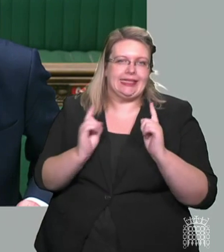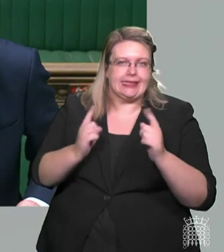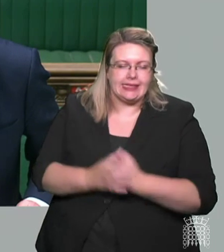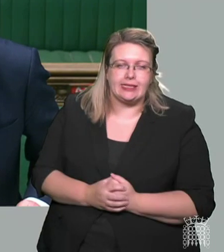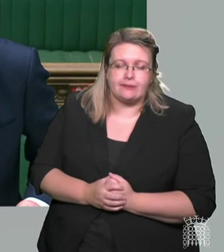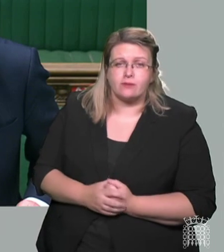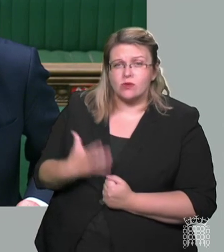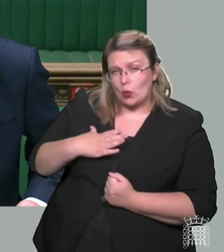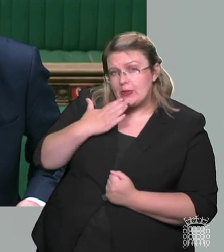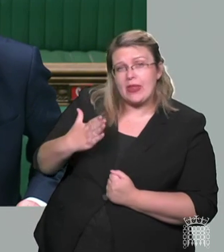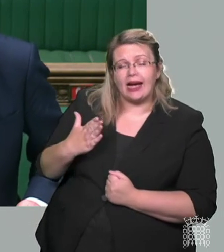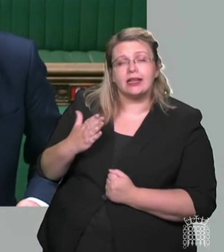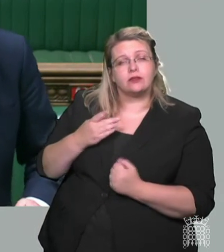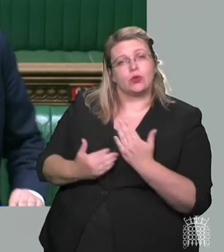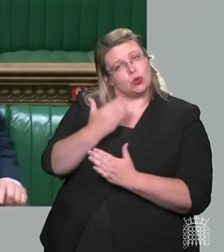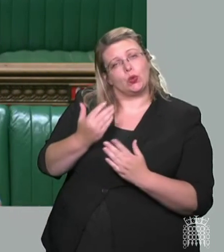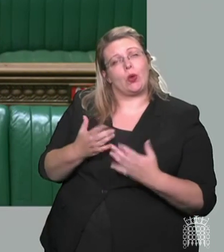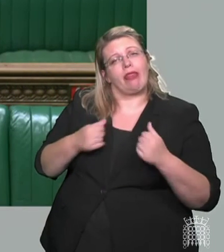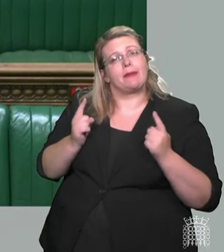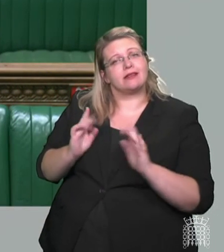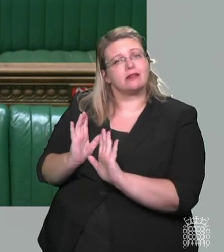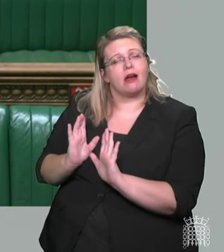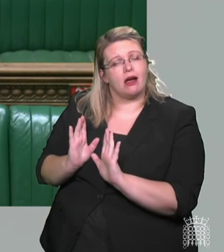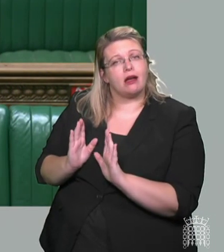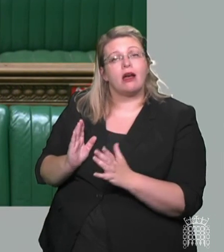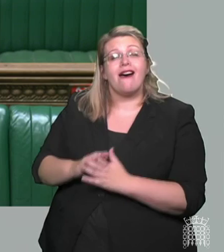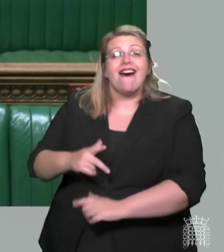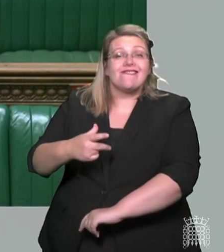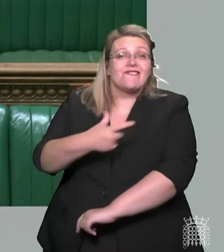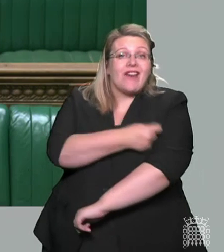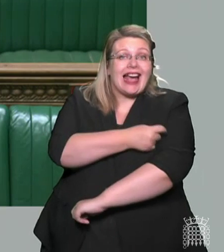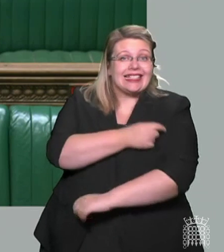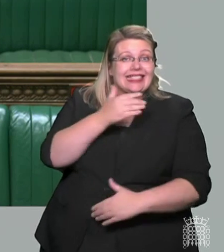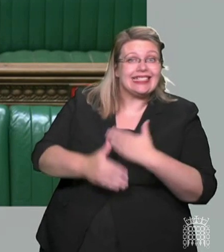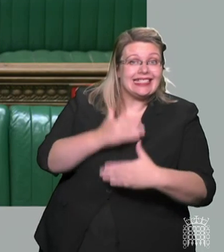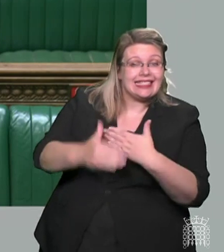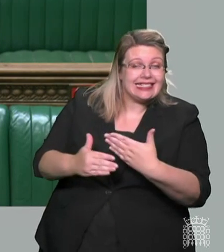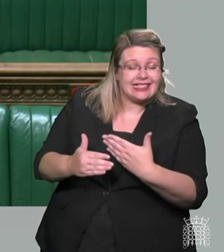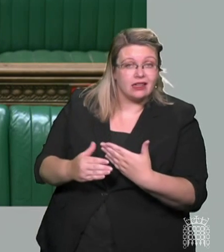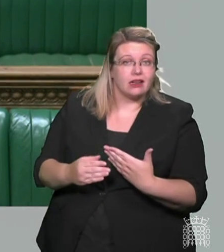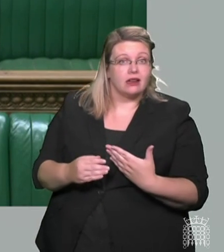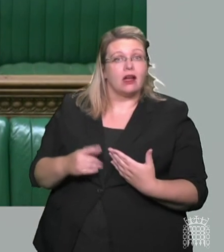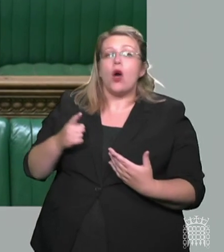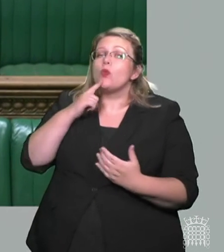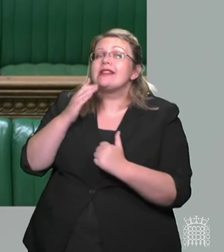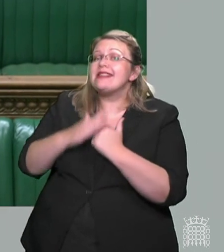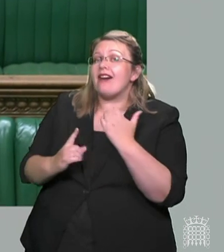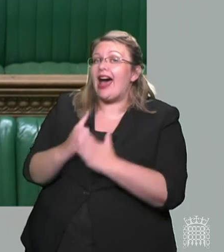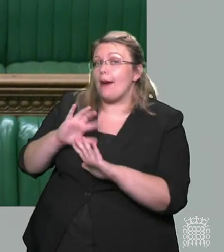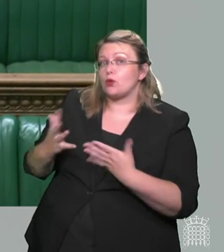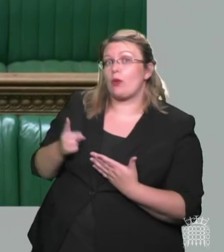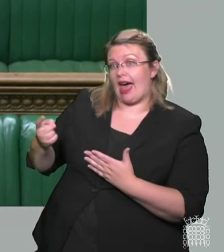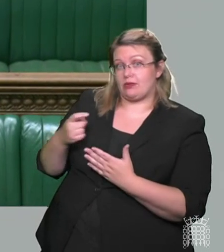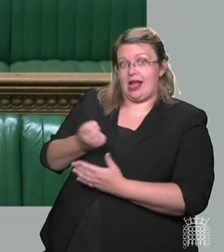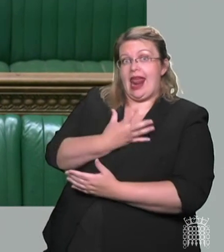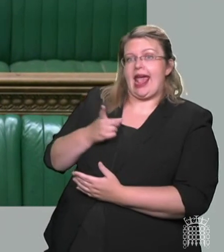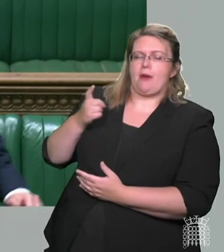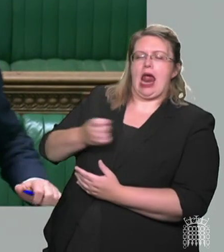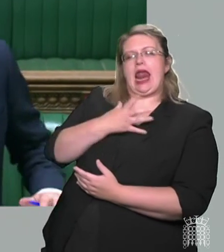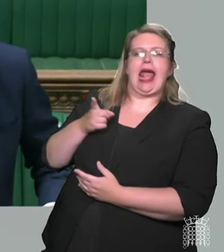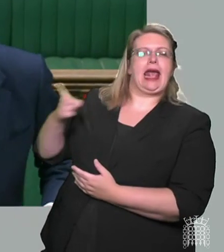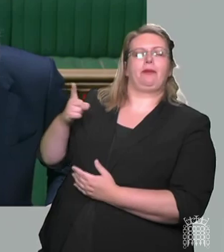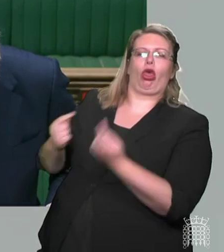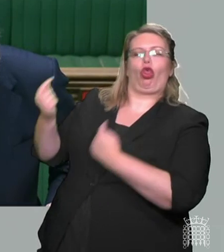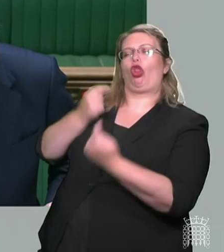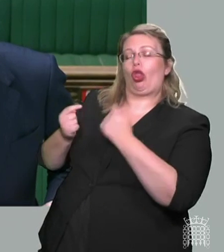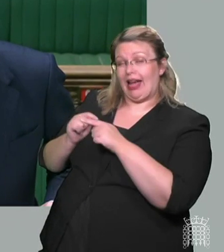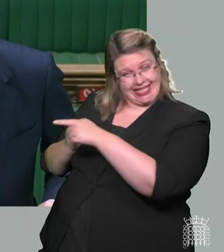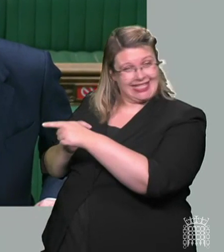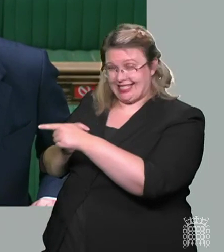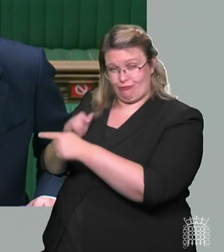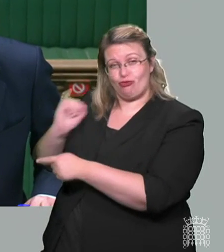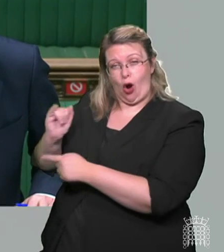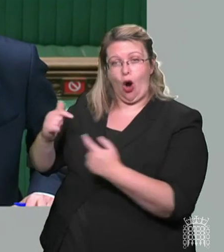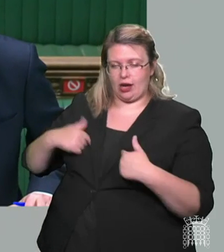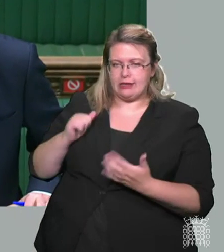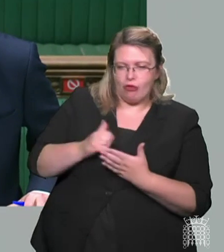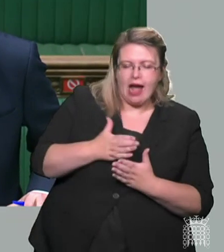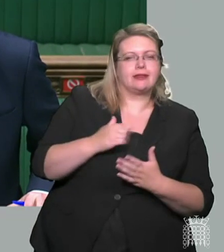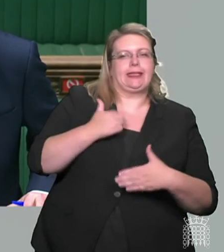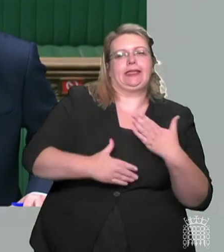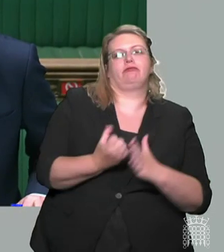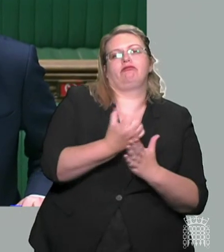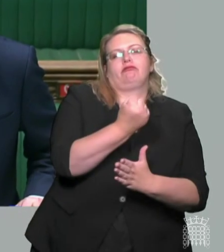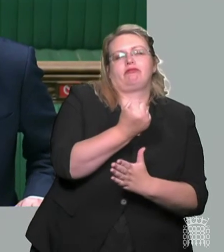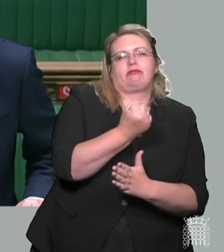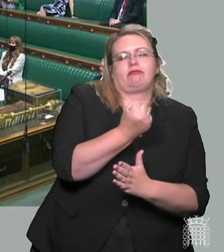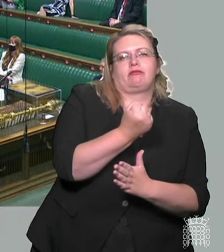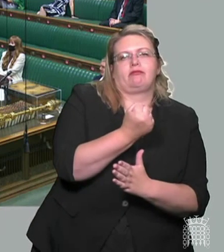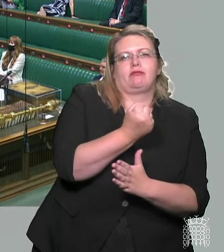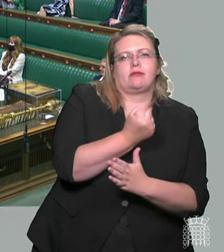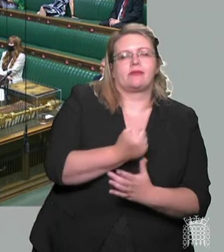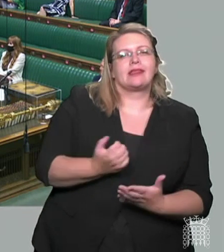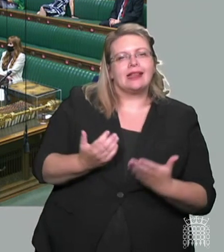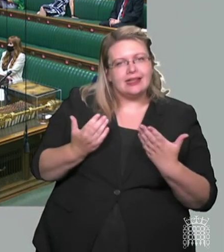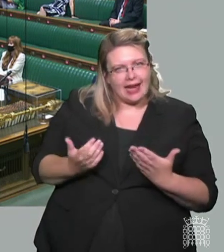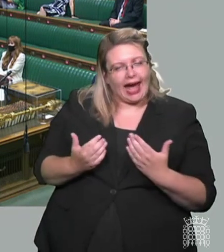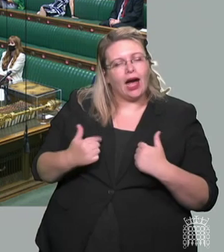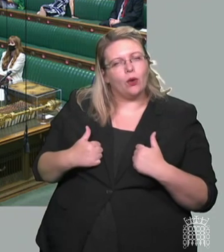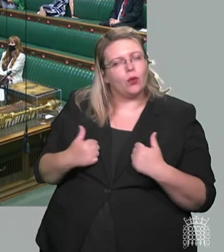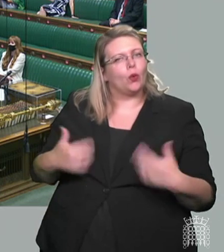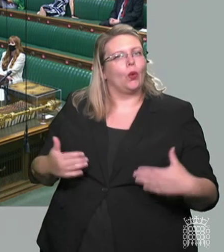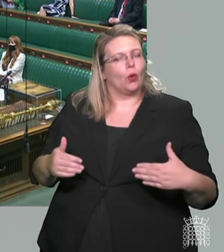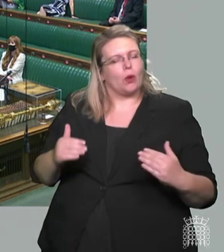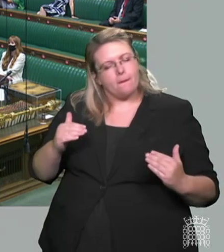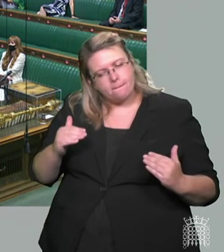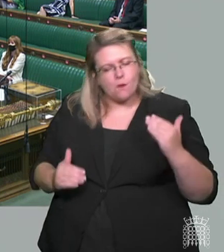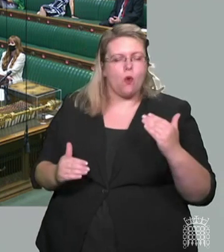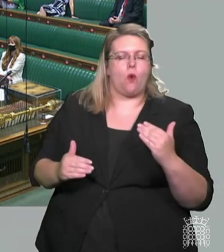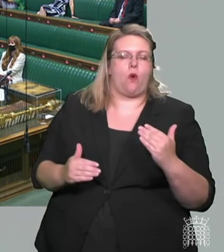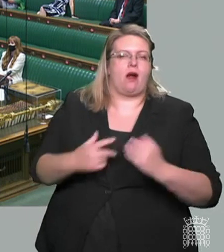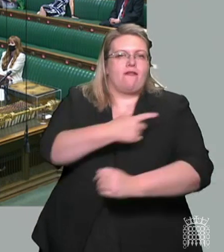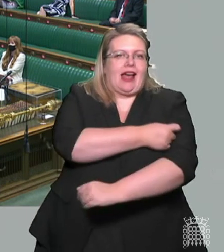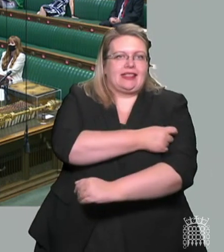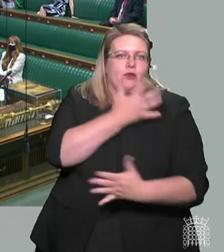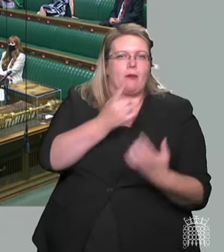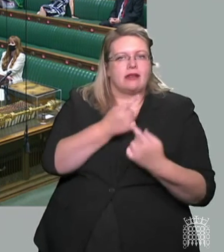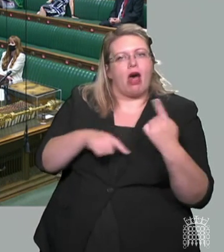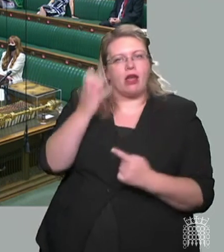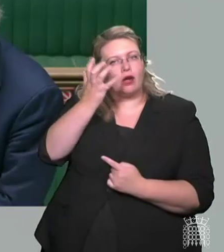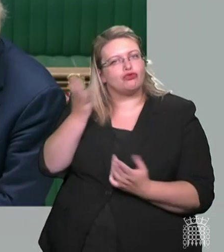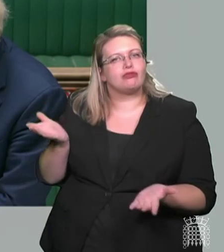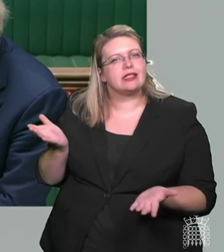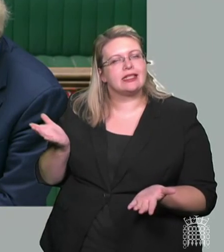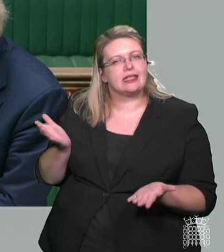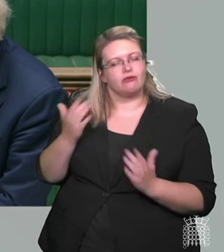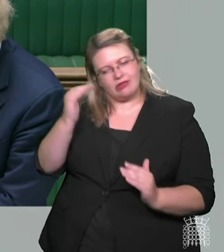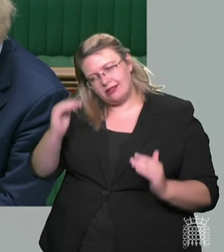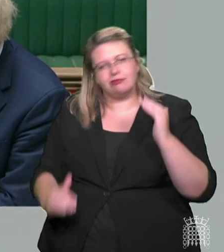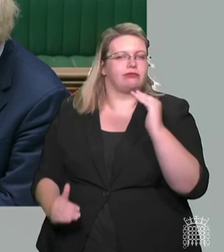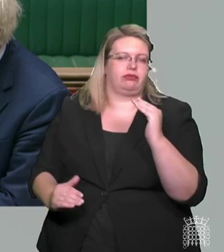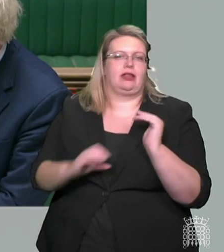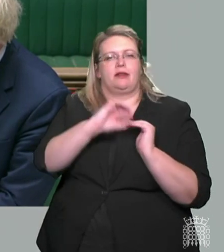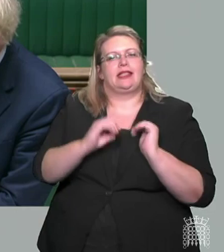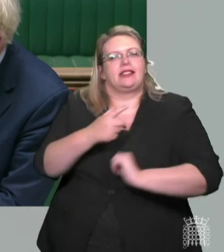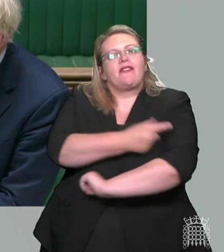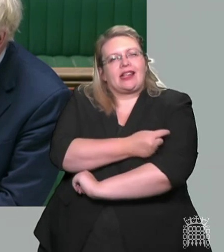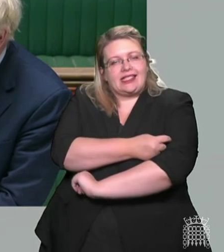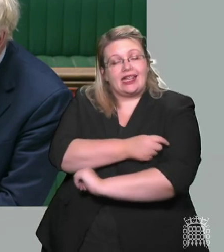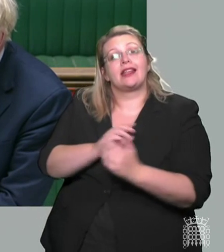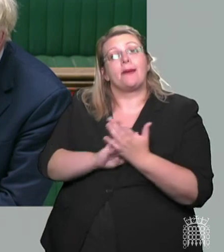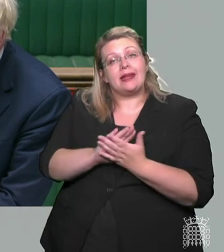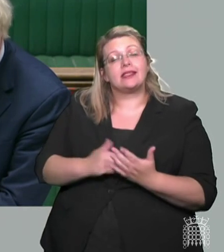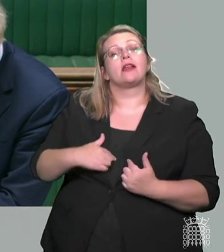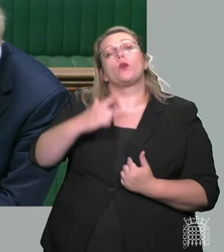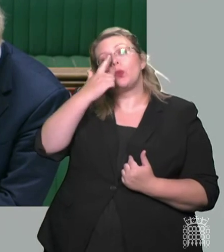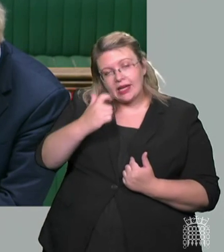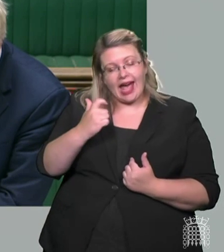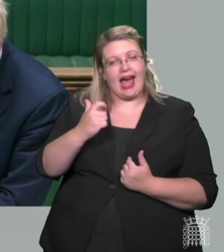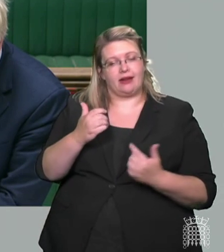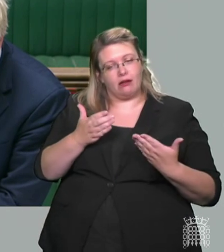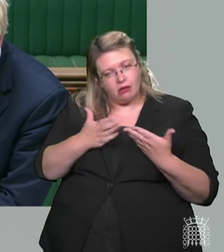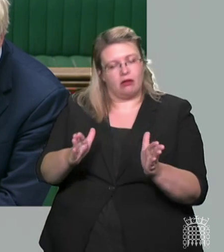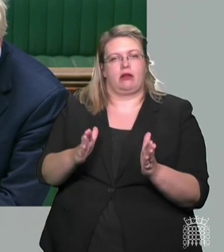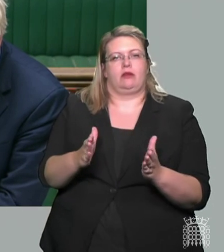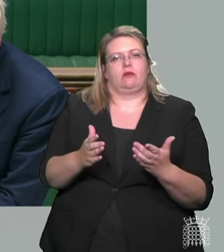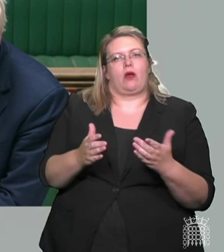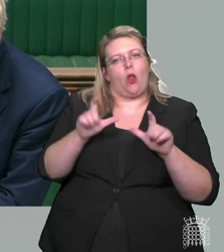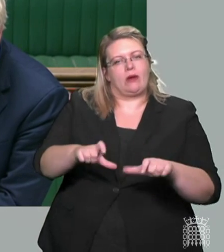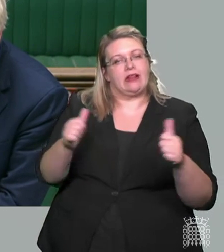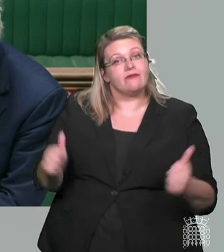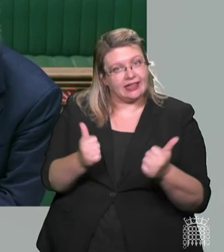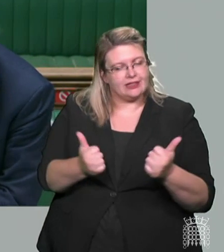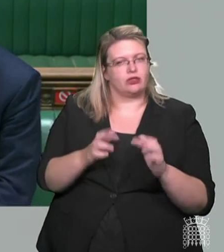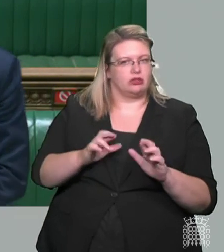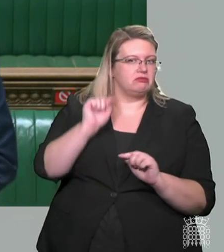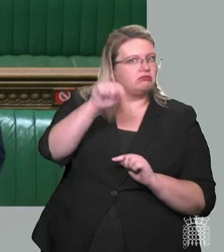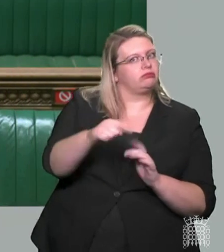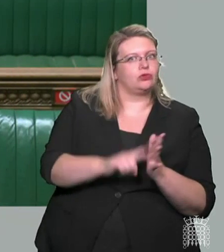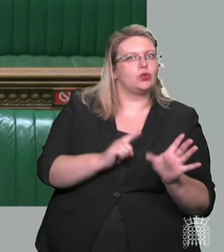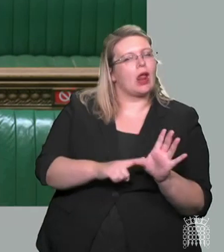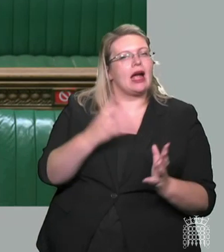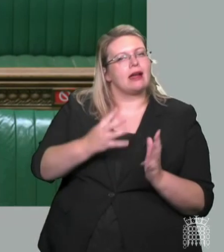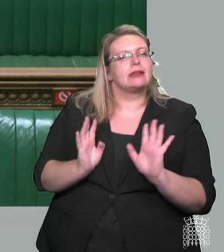I thank them and I congratulate them. It is as a result of that vaccine roll-out—which, as I say, would have been fatally impeded had we followed the policies of the Labour party—that we now have a higher wall of vaccination than virtually any other country in the world and are able to proceed with our cautious but, we hope, irreversible unlocking of the UK economy, with